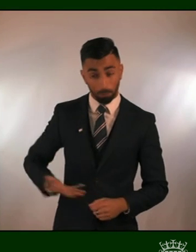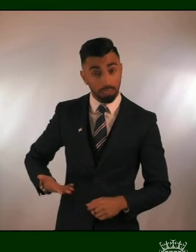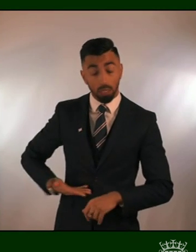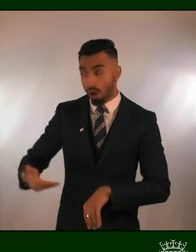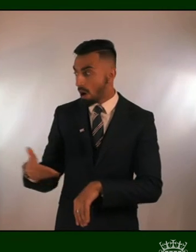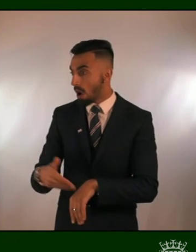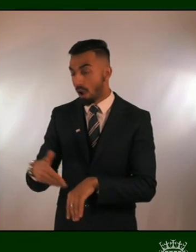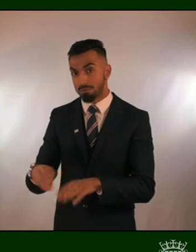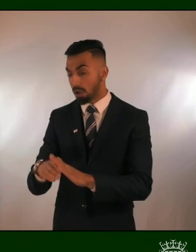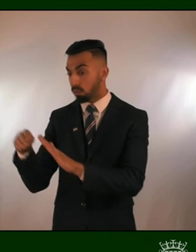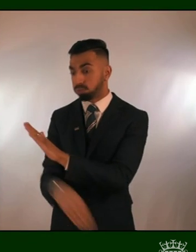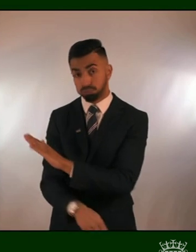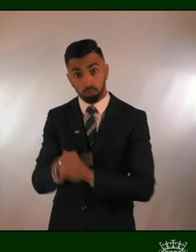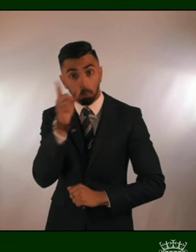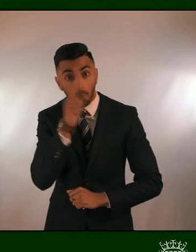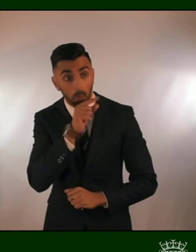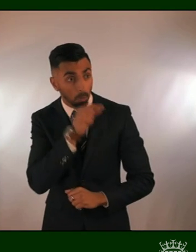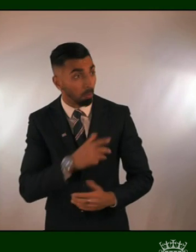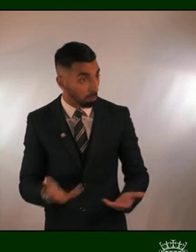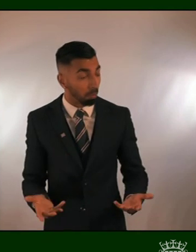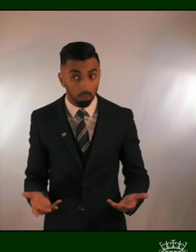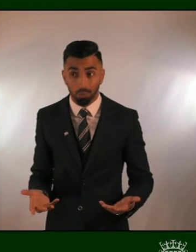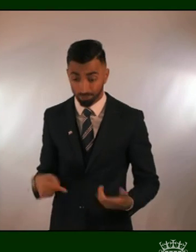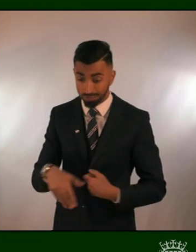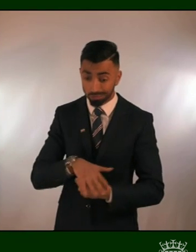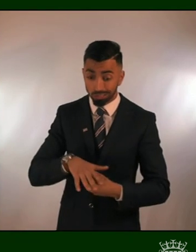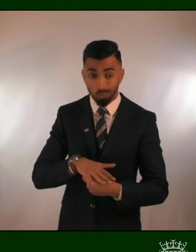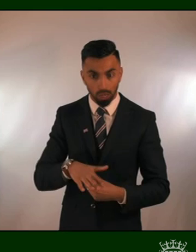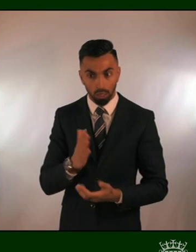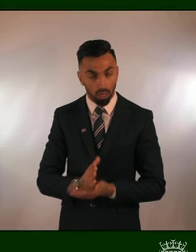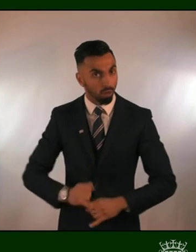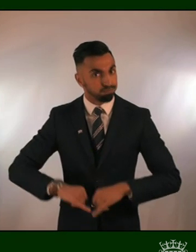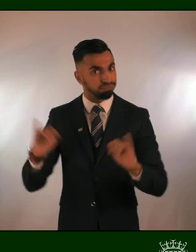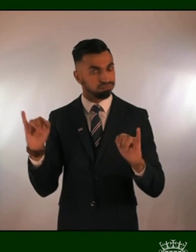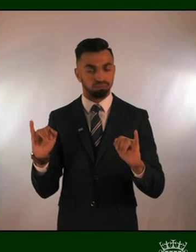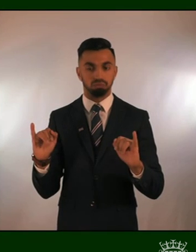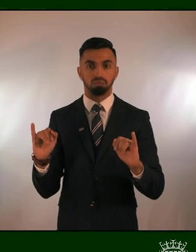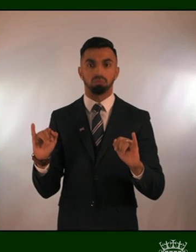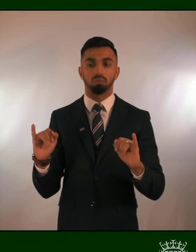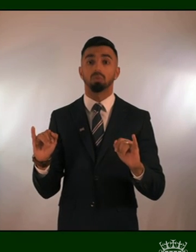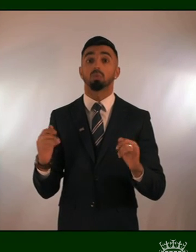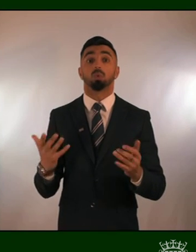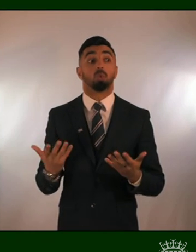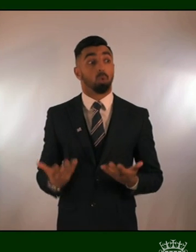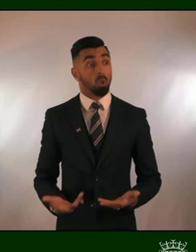So, in recognition of these exceptional circumstances, today I am taking a significant step.